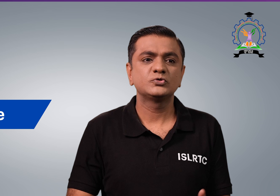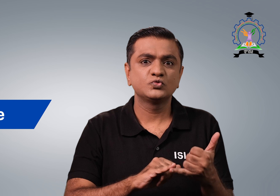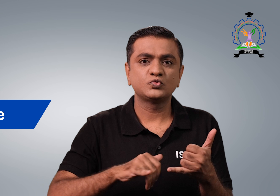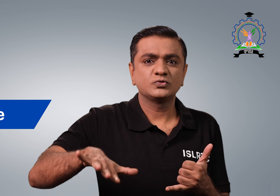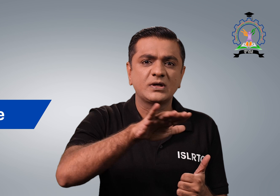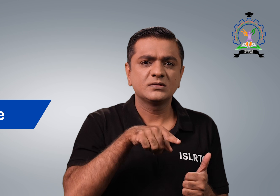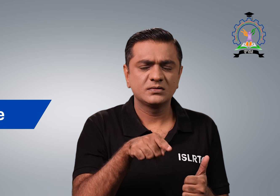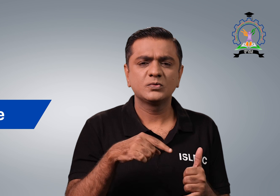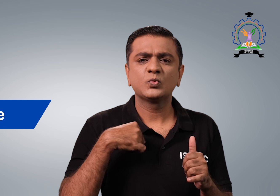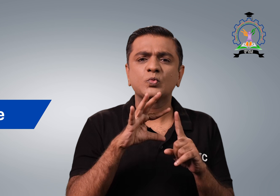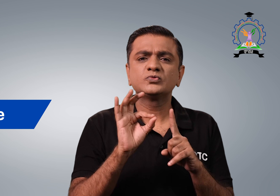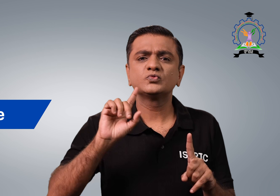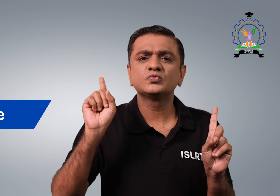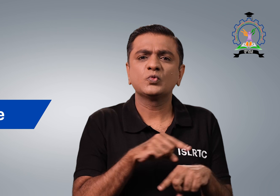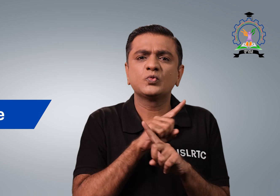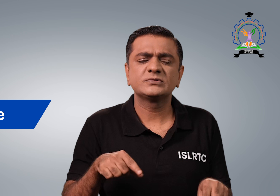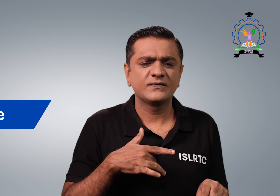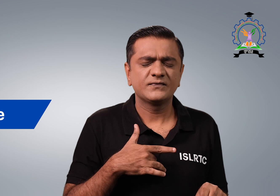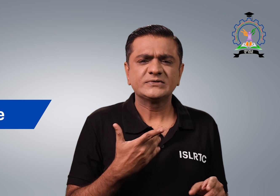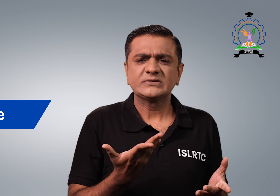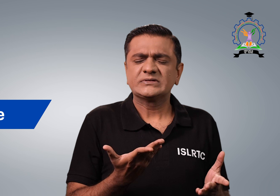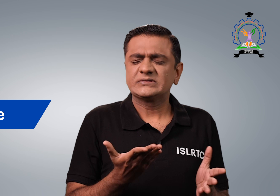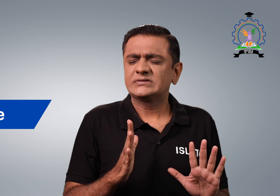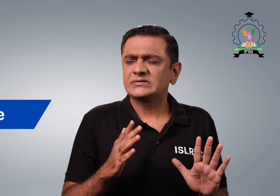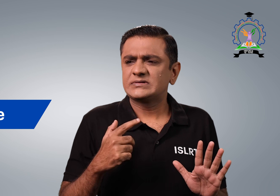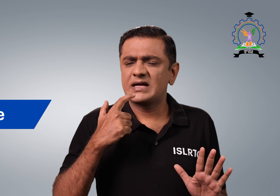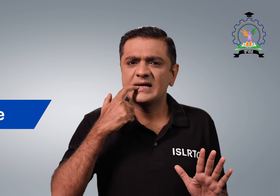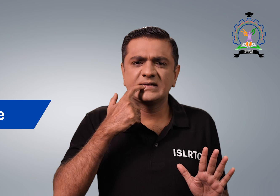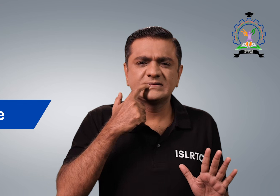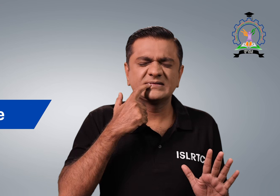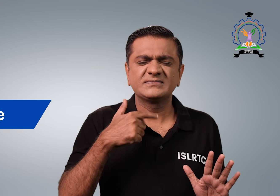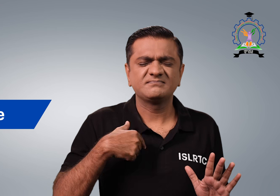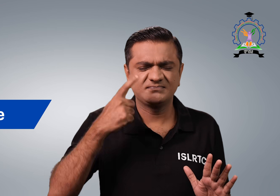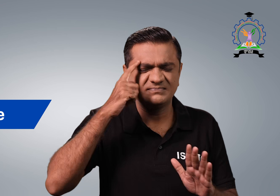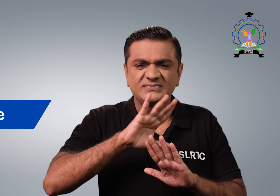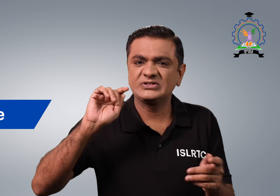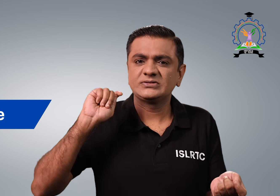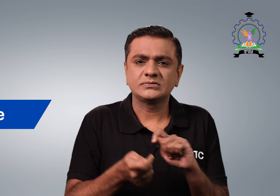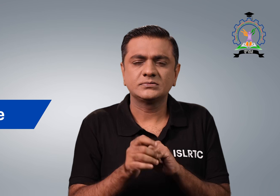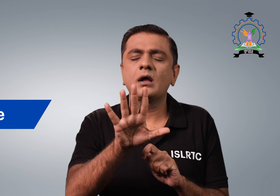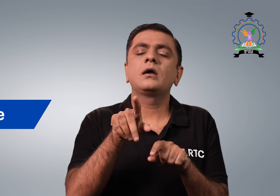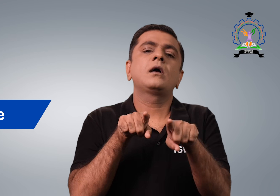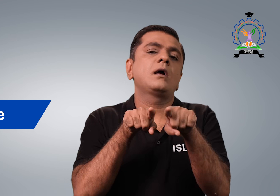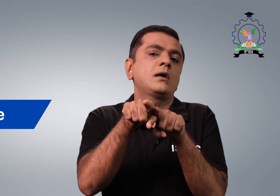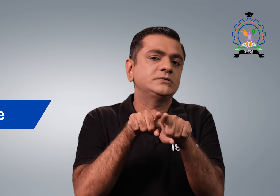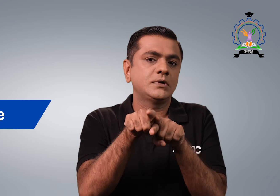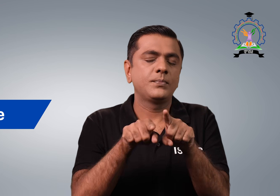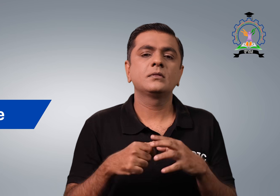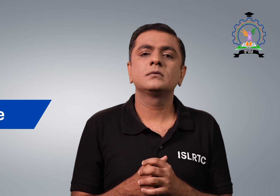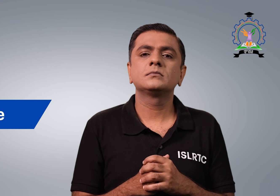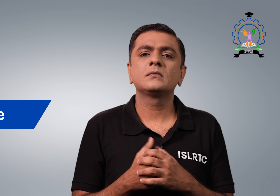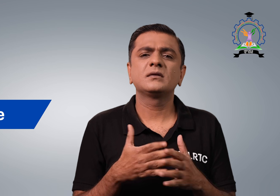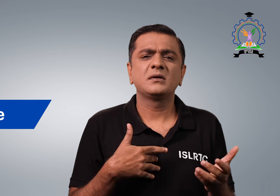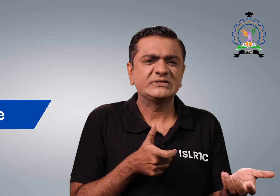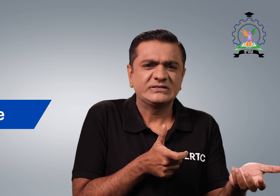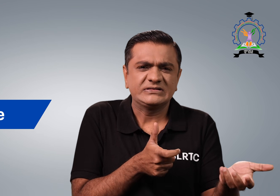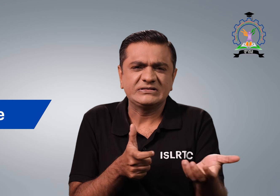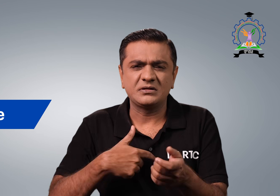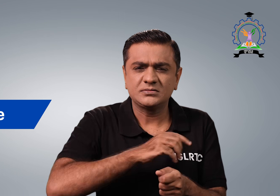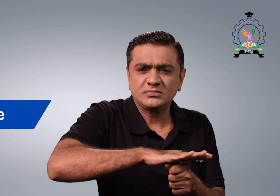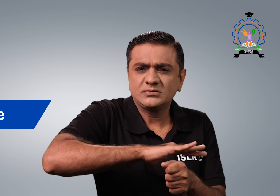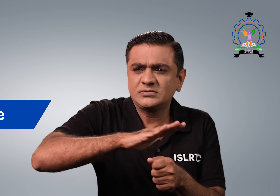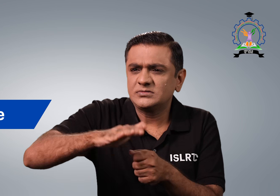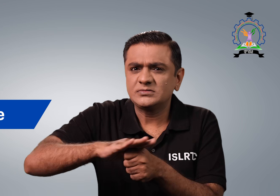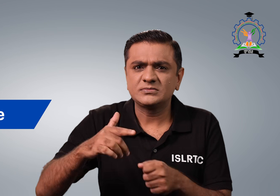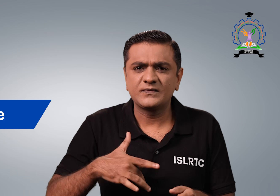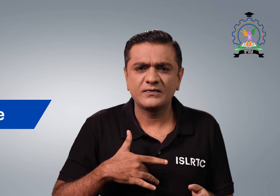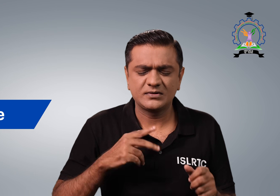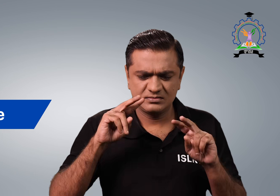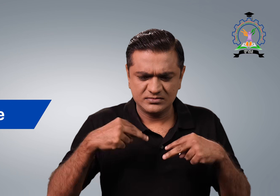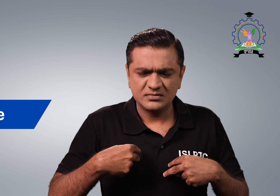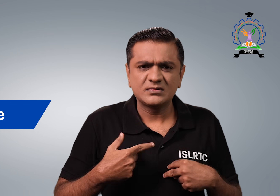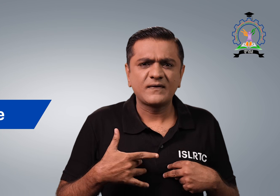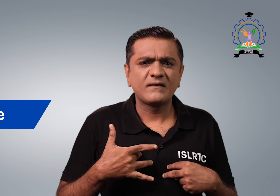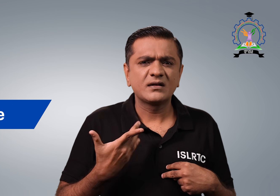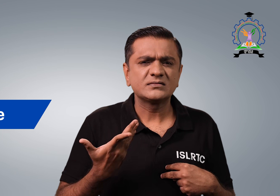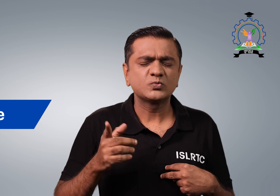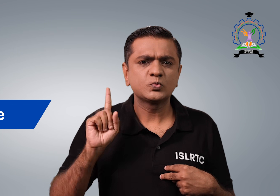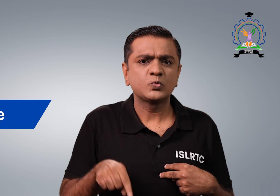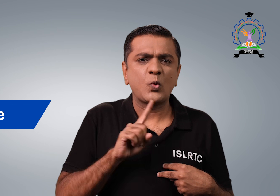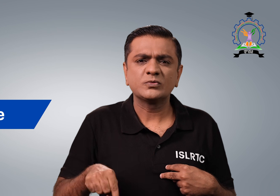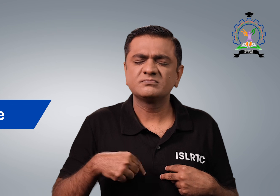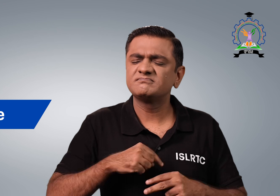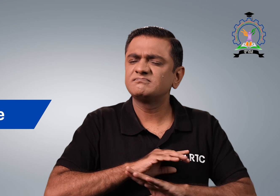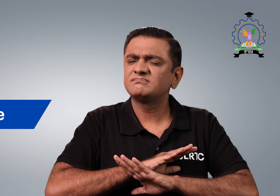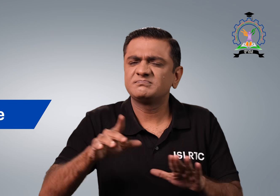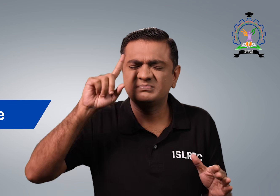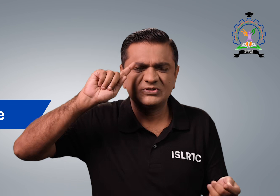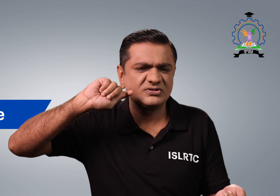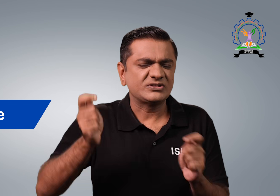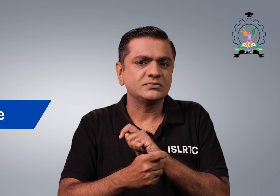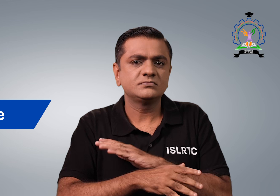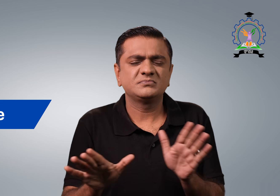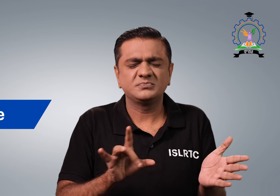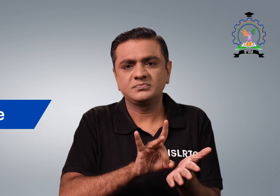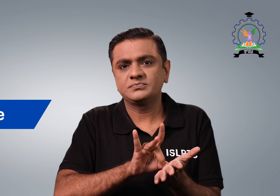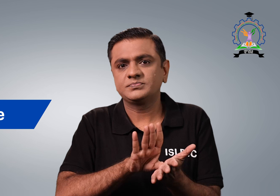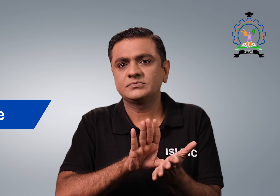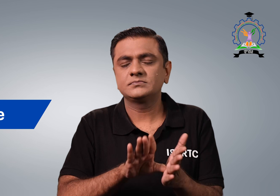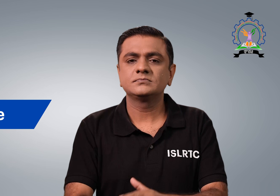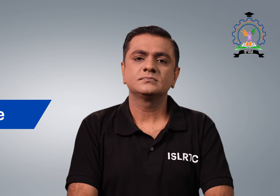Repentance is showing remorse for past wrongdoing and a desire to change one's behavior. For example, a person regretted the mass shooting and vowed repentance for his crimes.